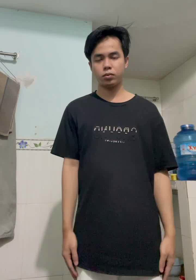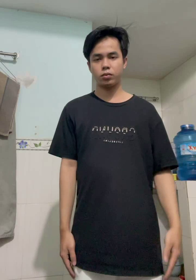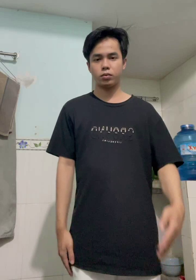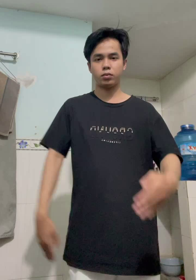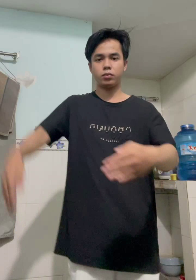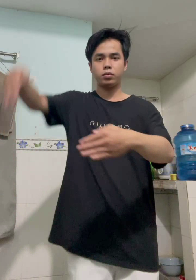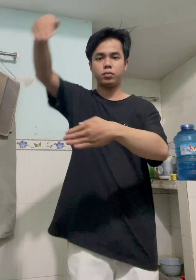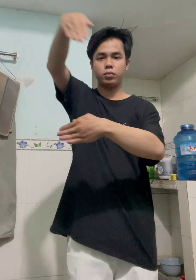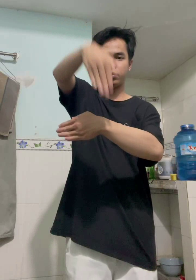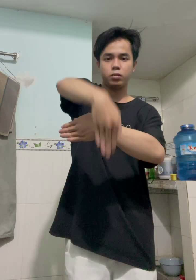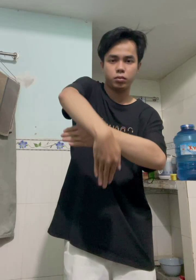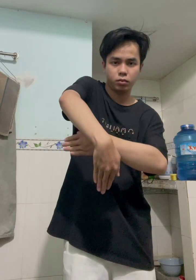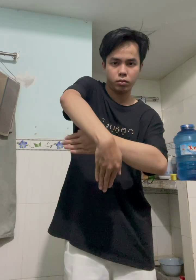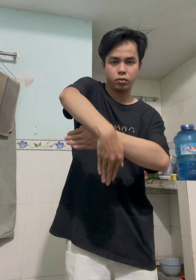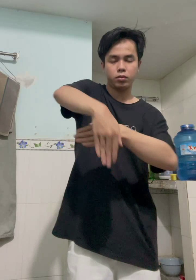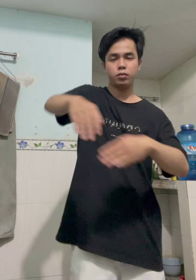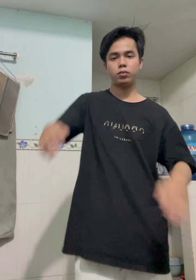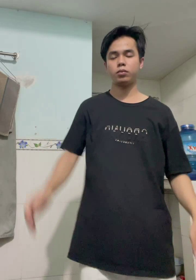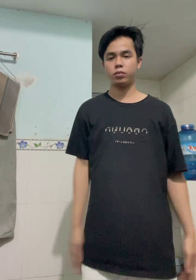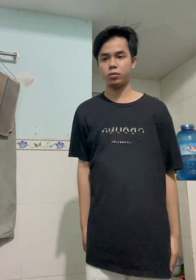buoi chieu